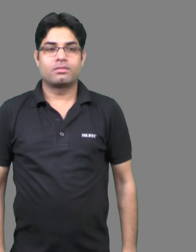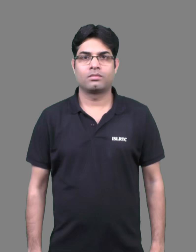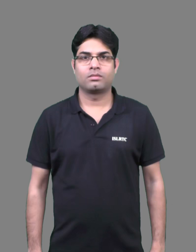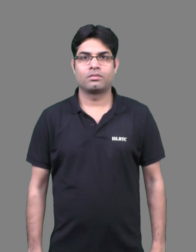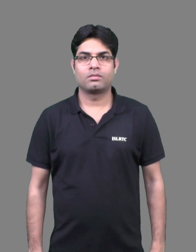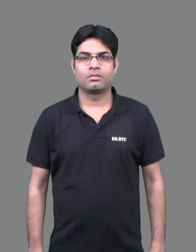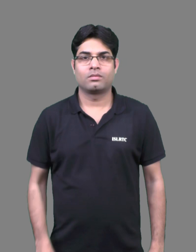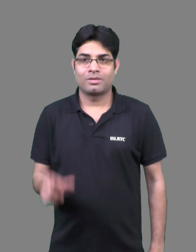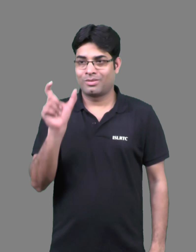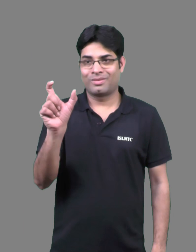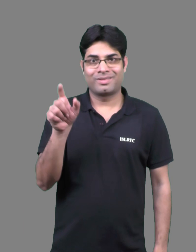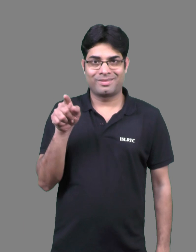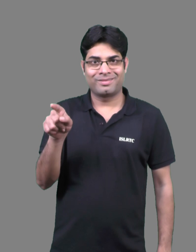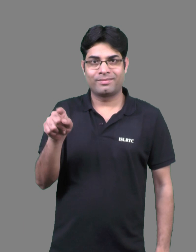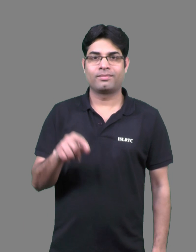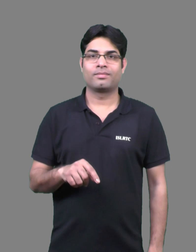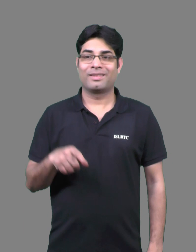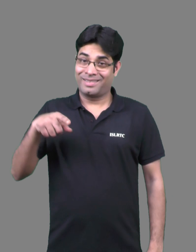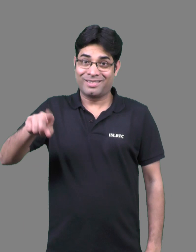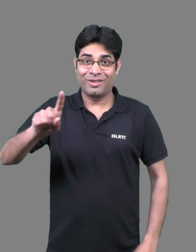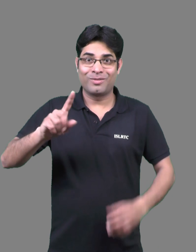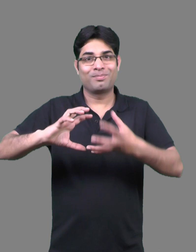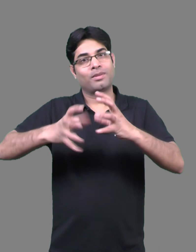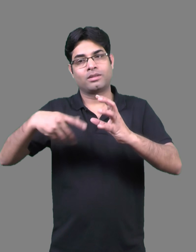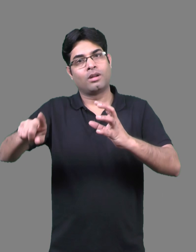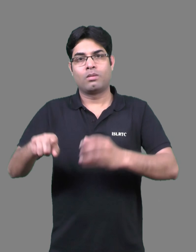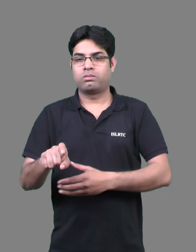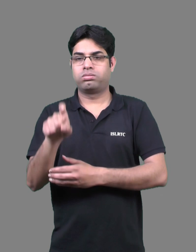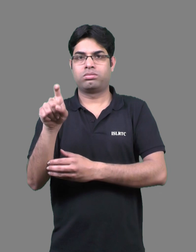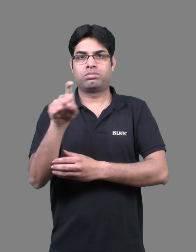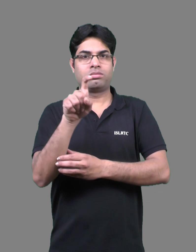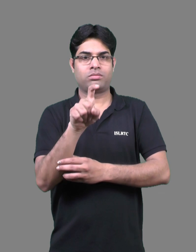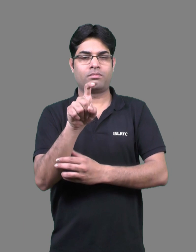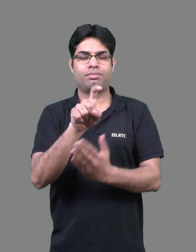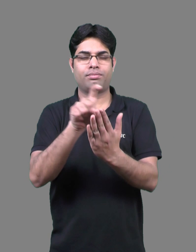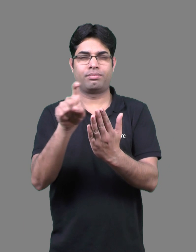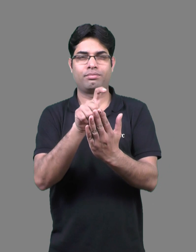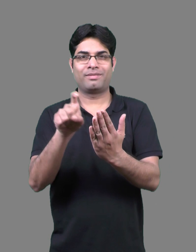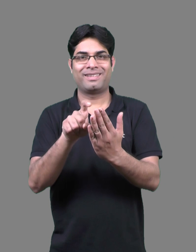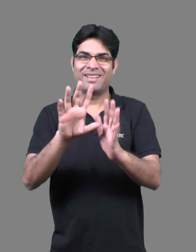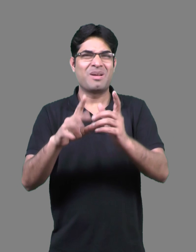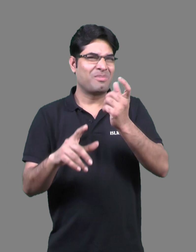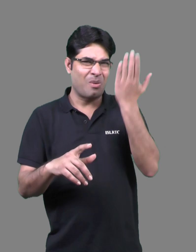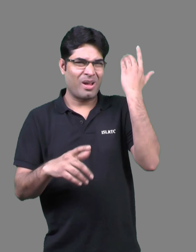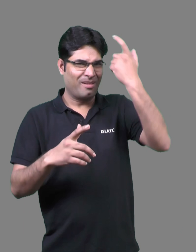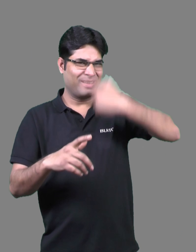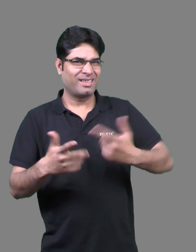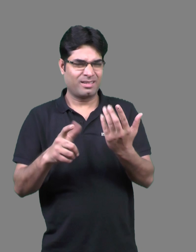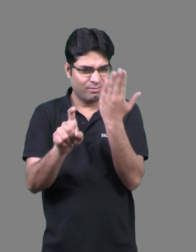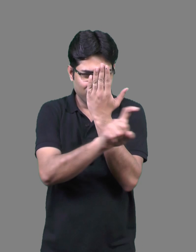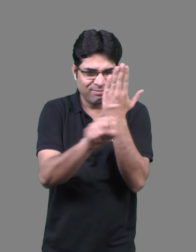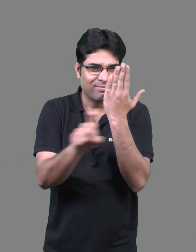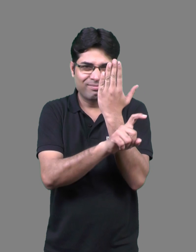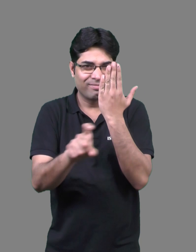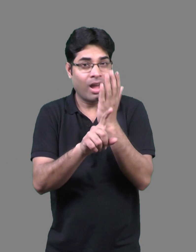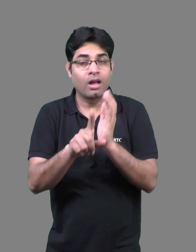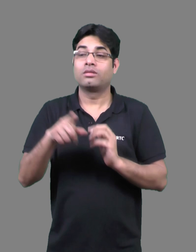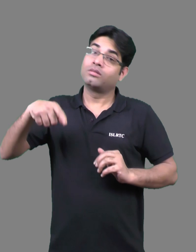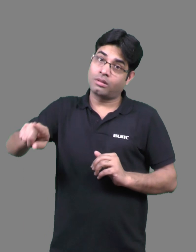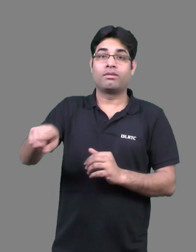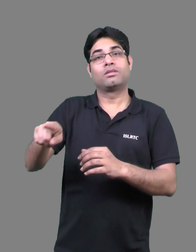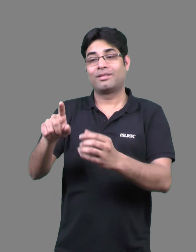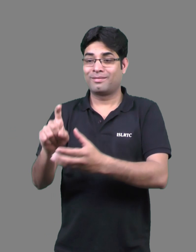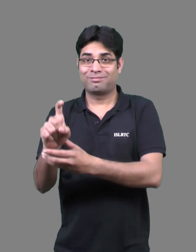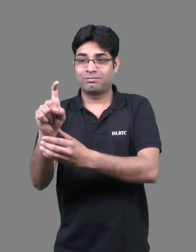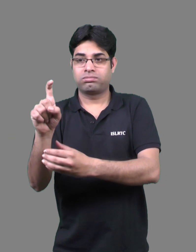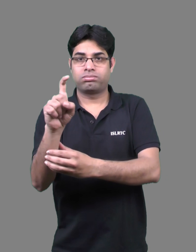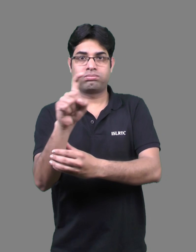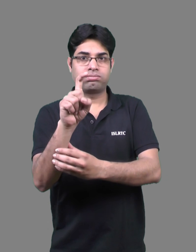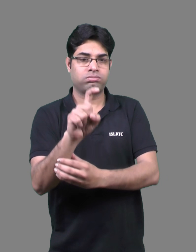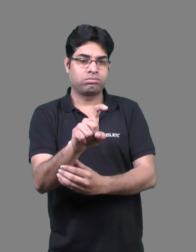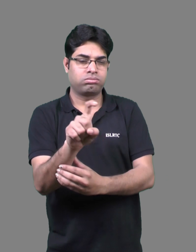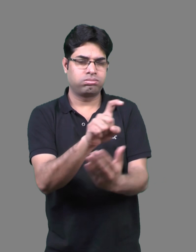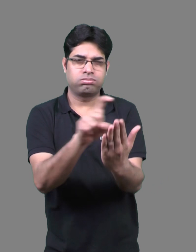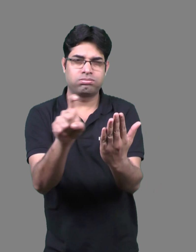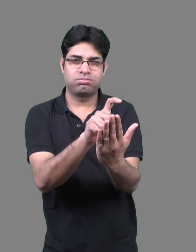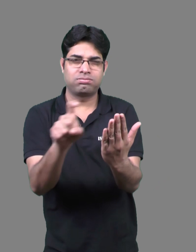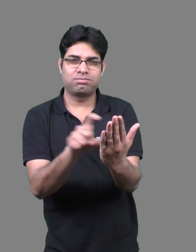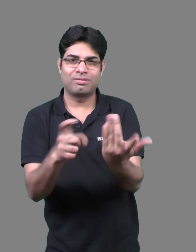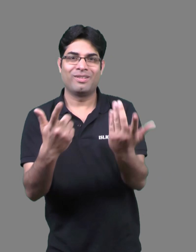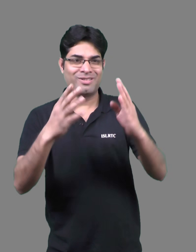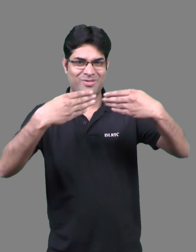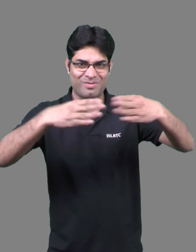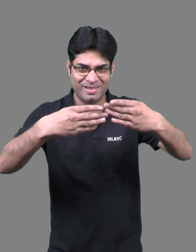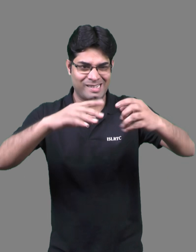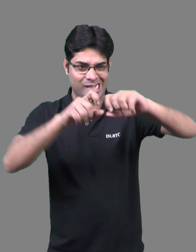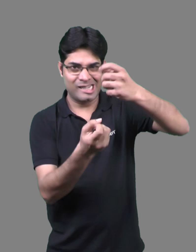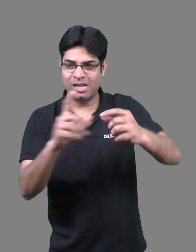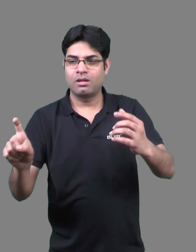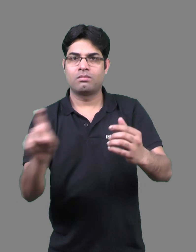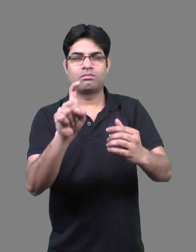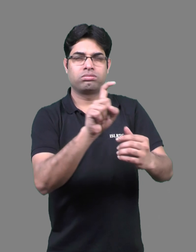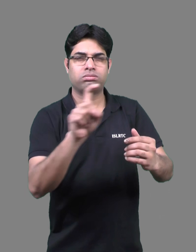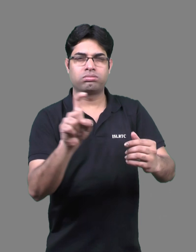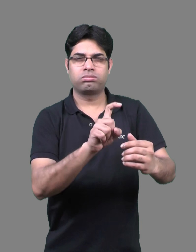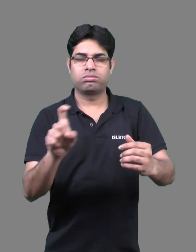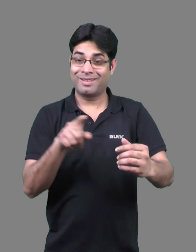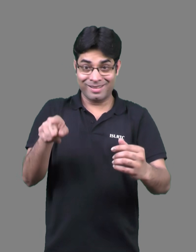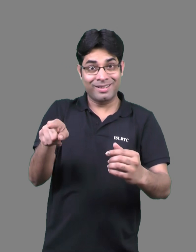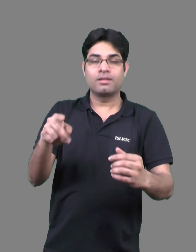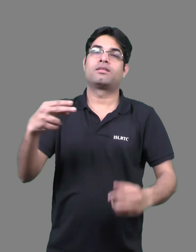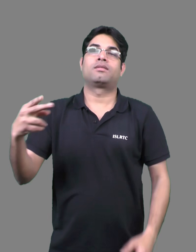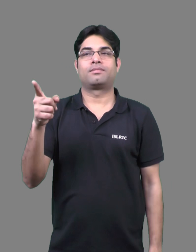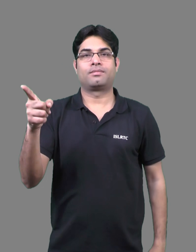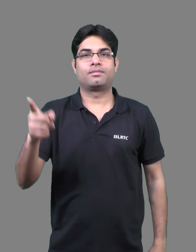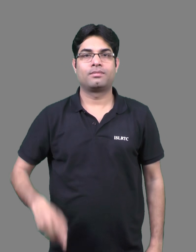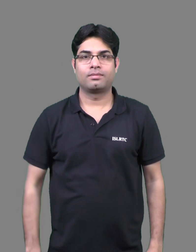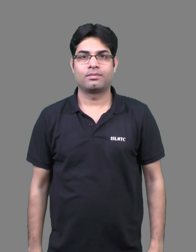Welding Robot